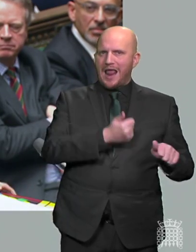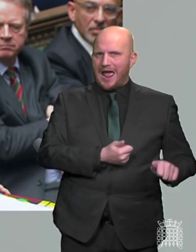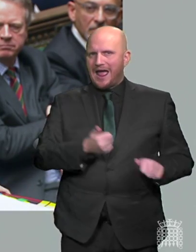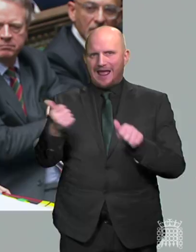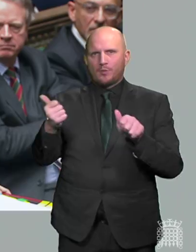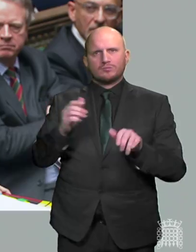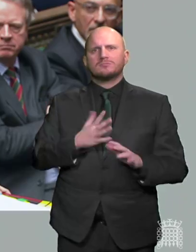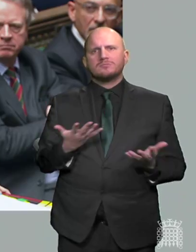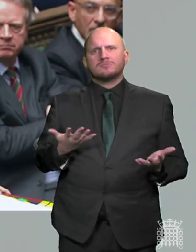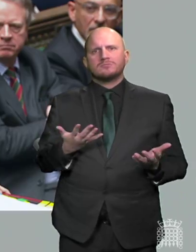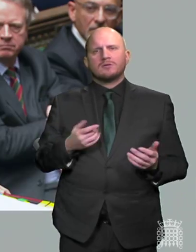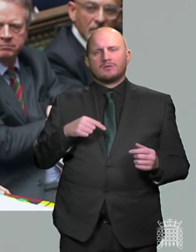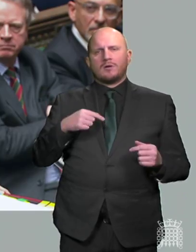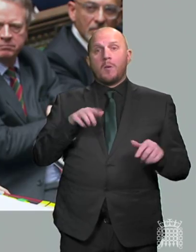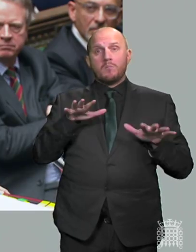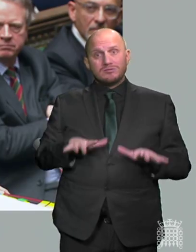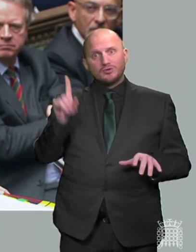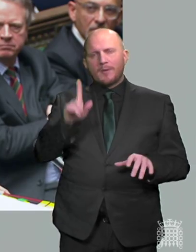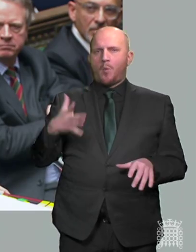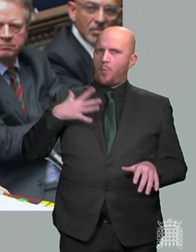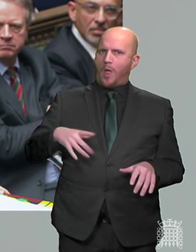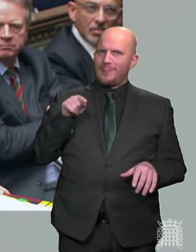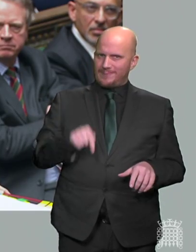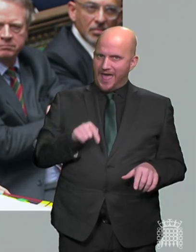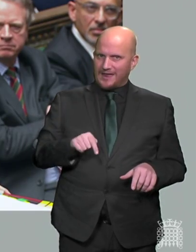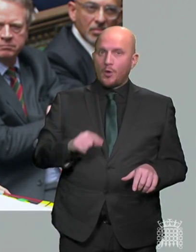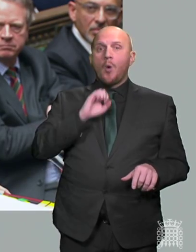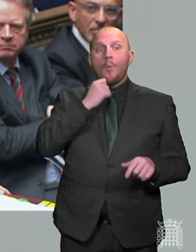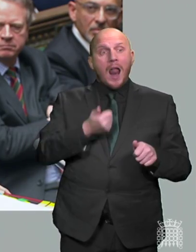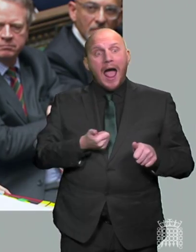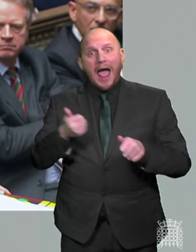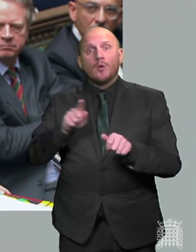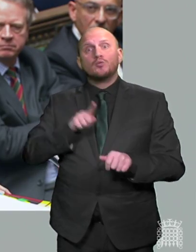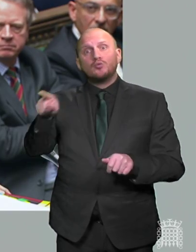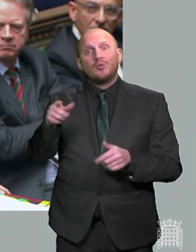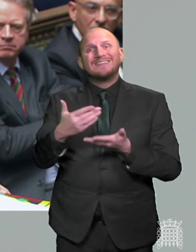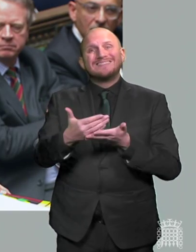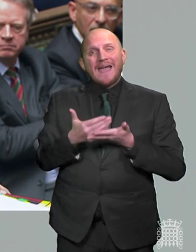That is the system that the British people want to see and that is the system that we will deliver.